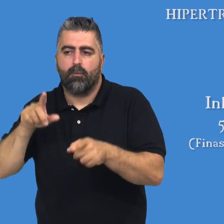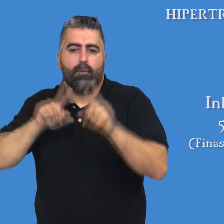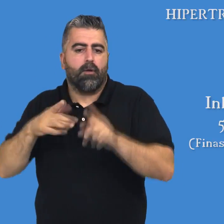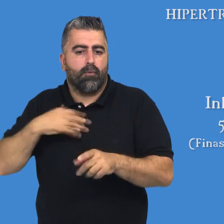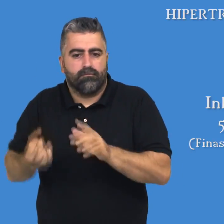problema